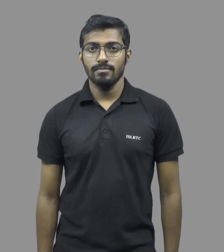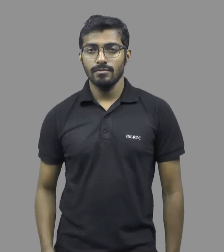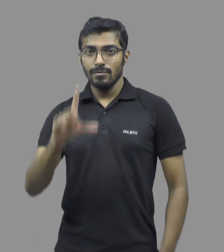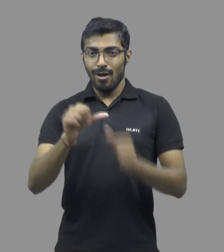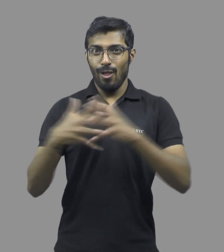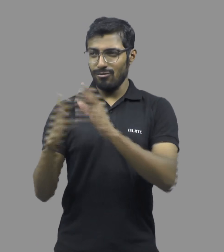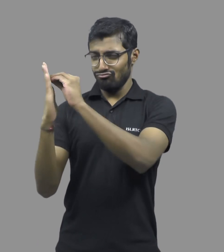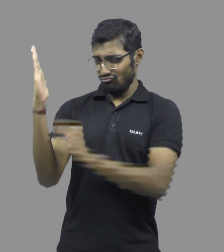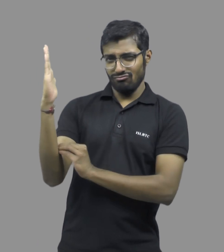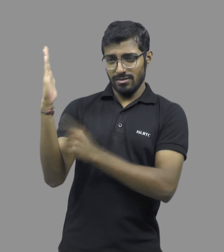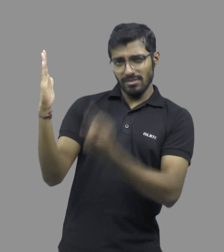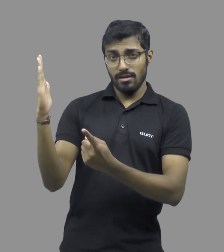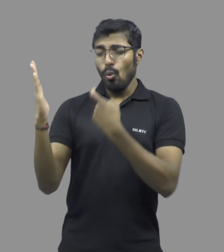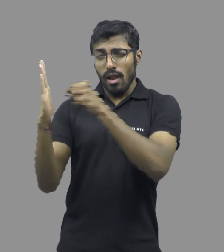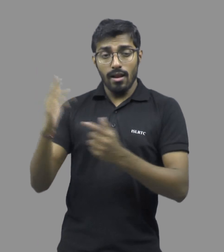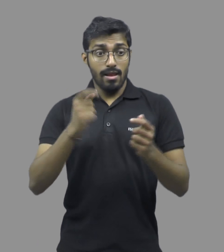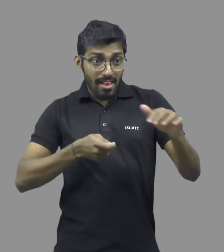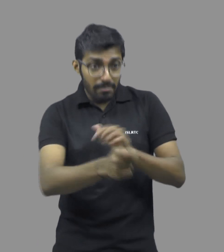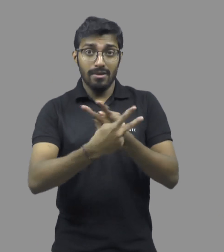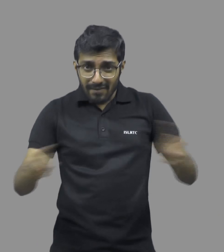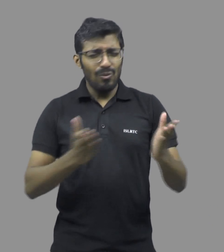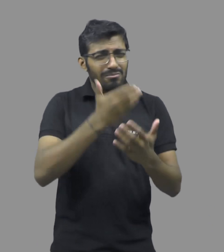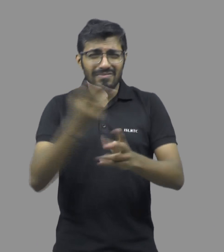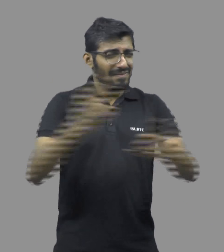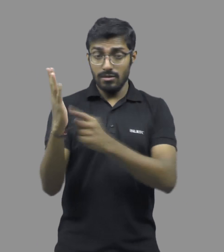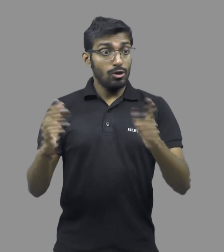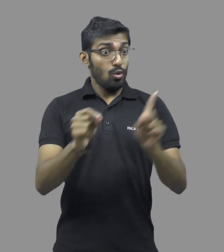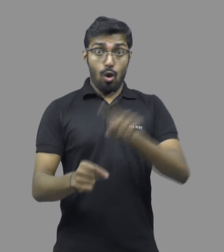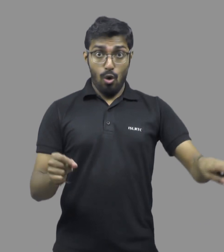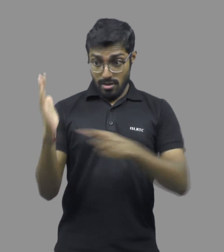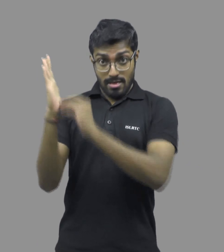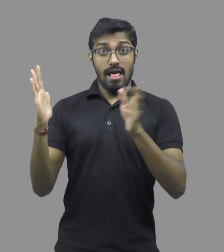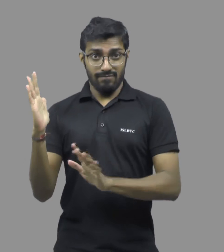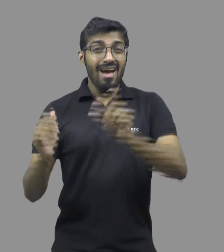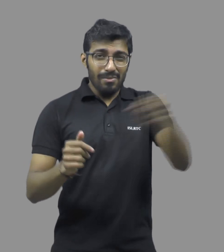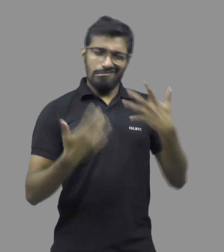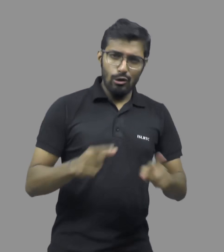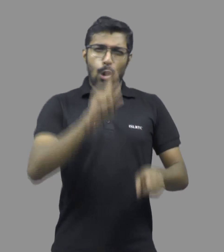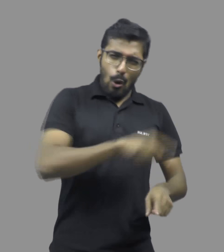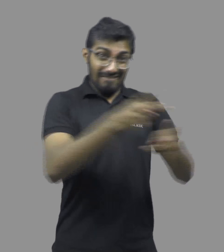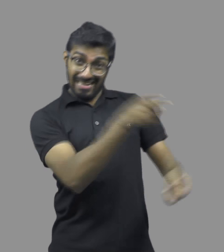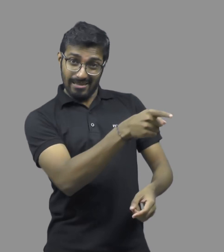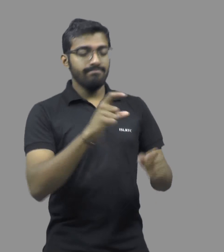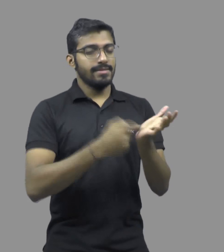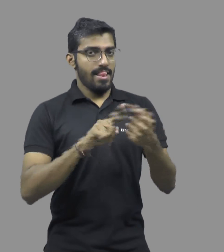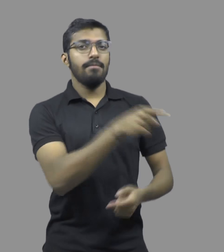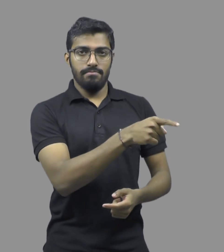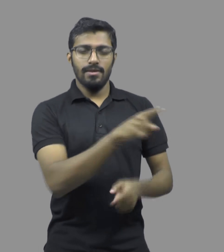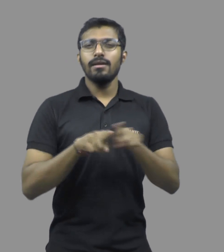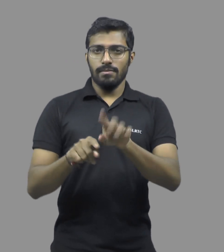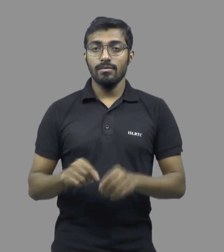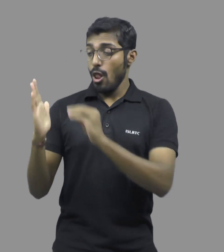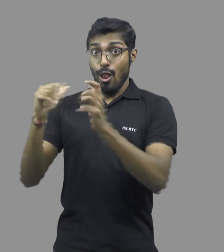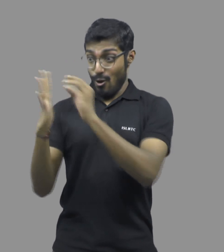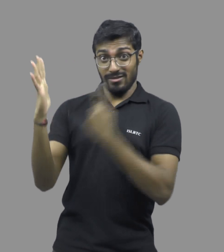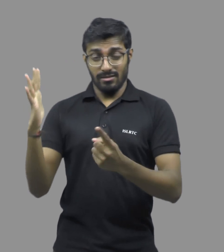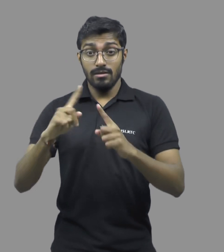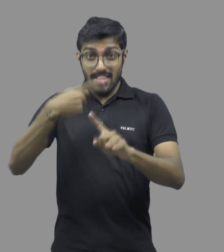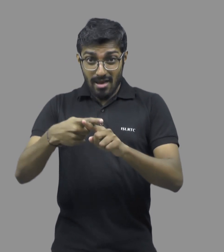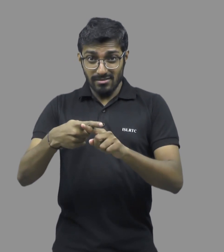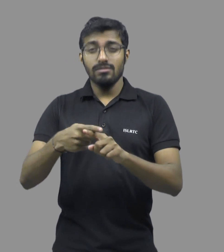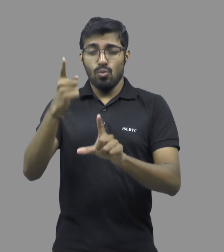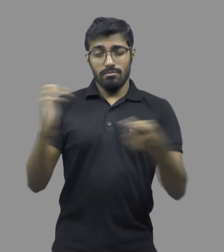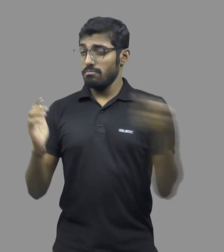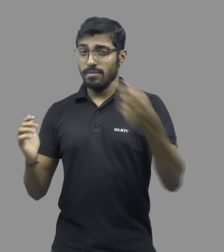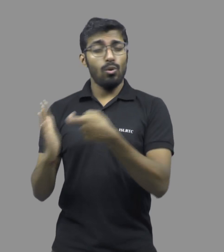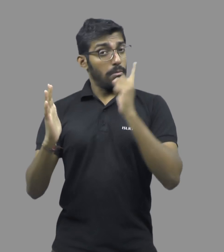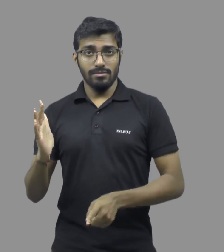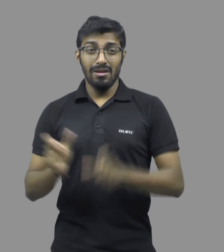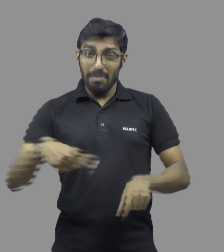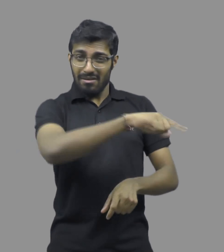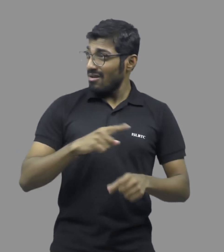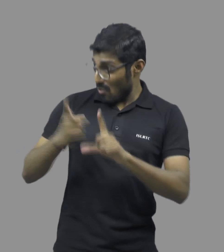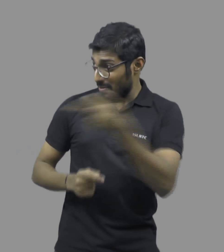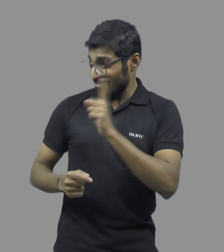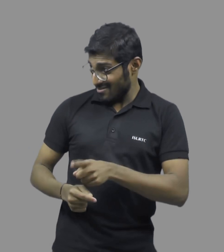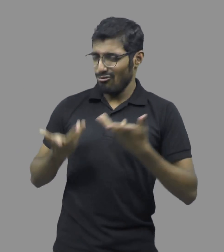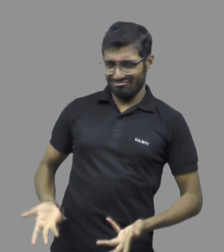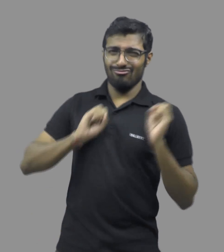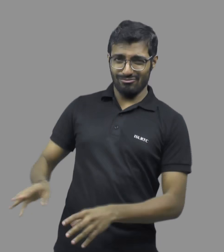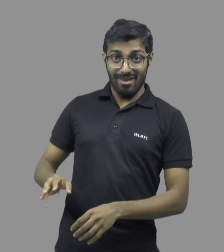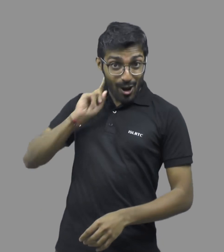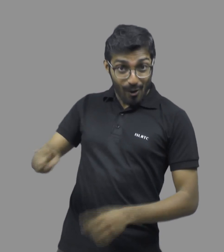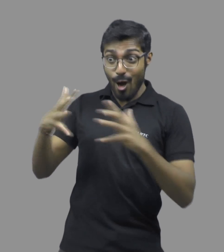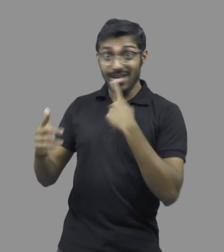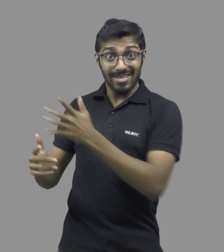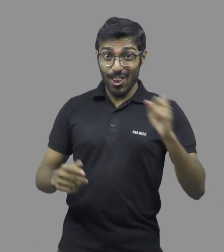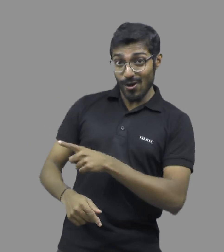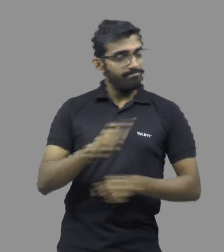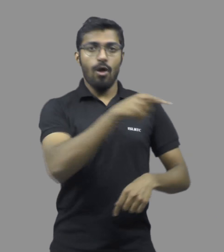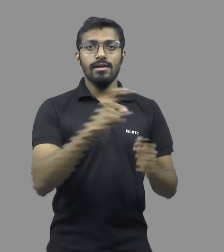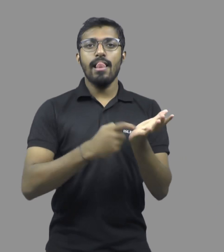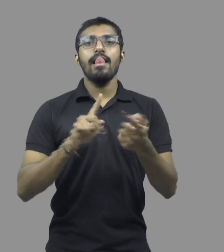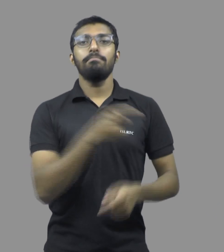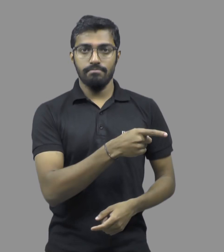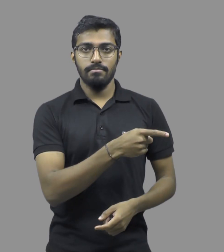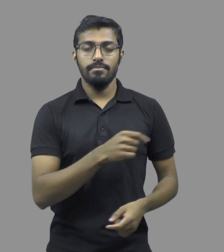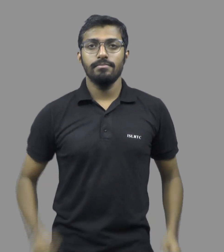Crime